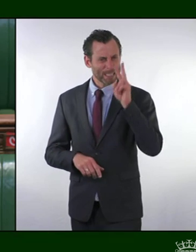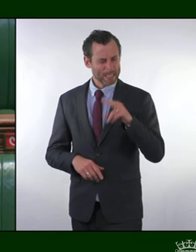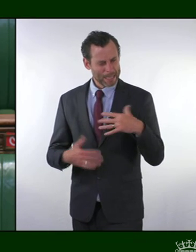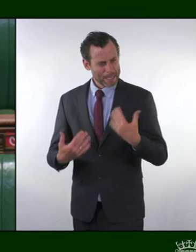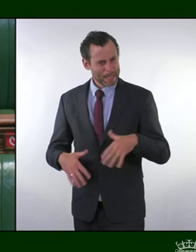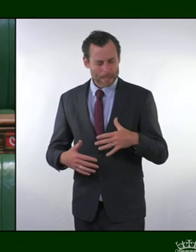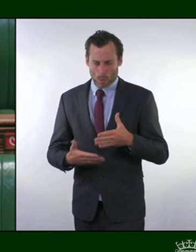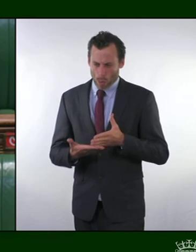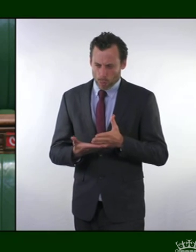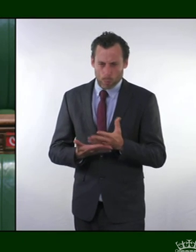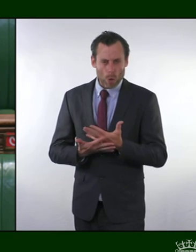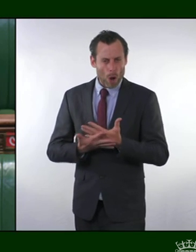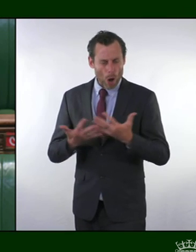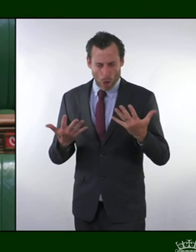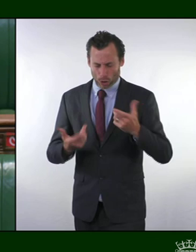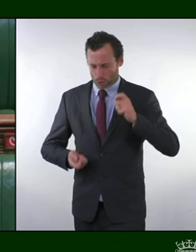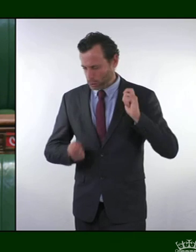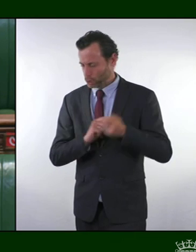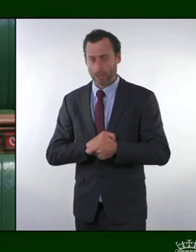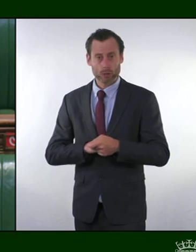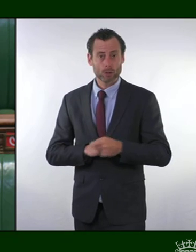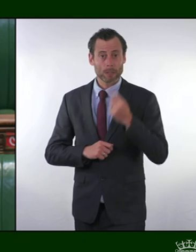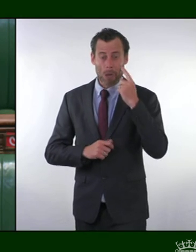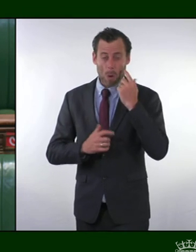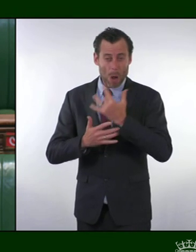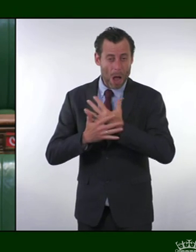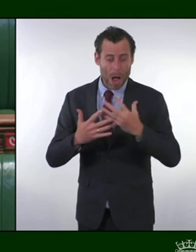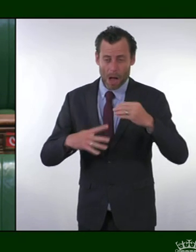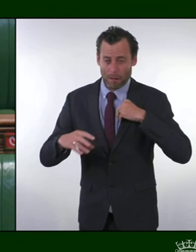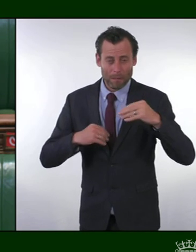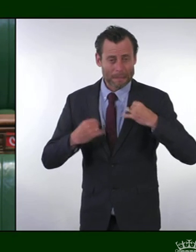Hundreds of thousands have wrestled with this terrible disease.